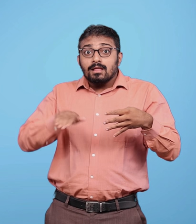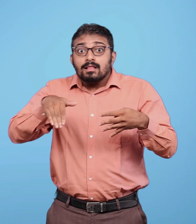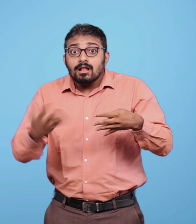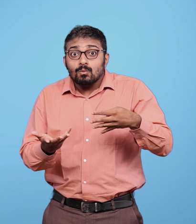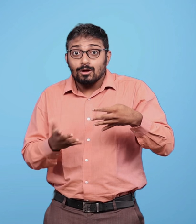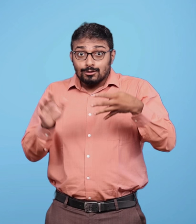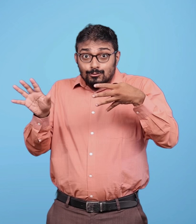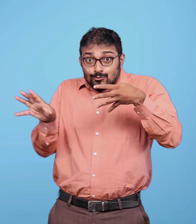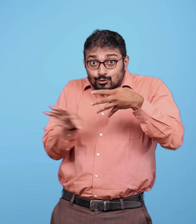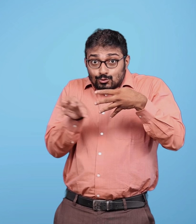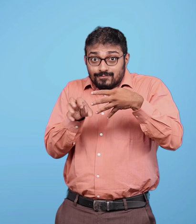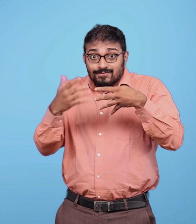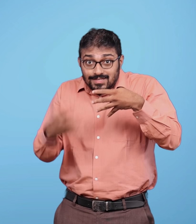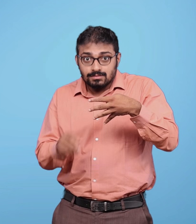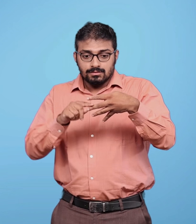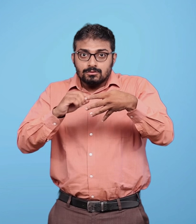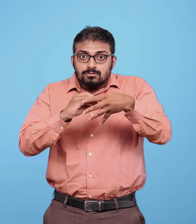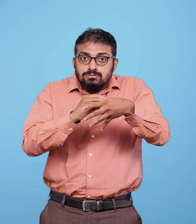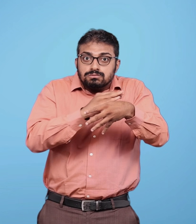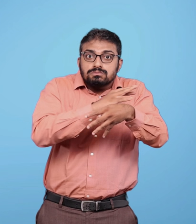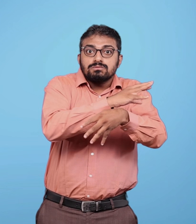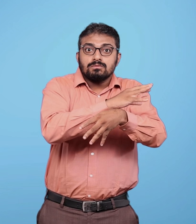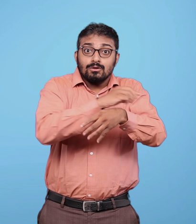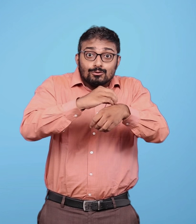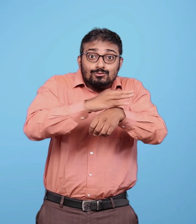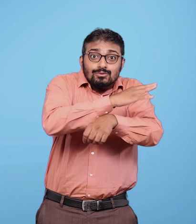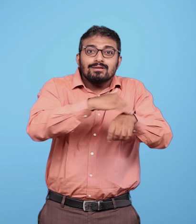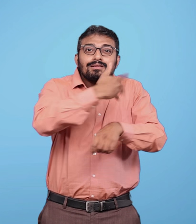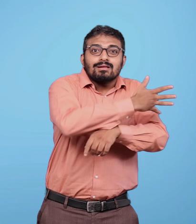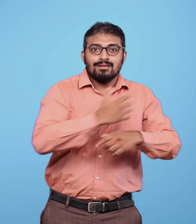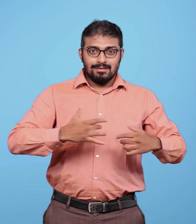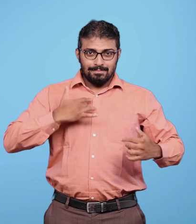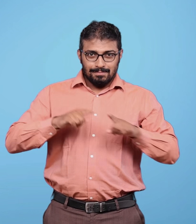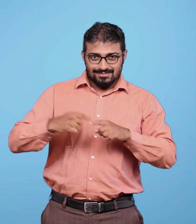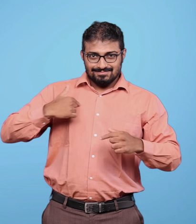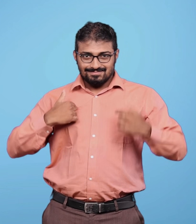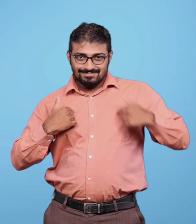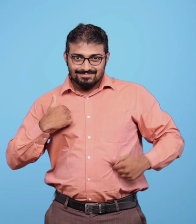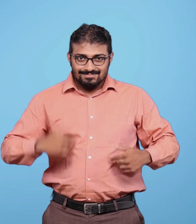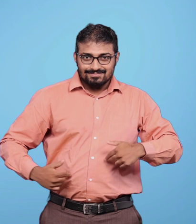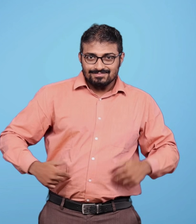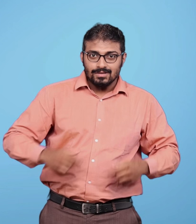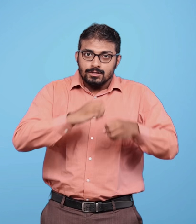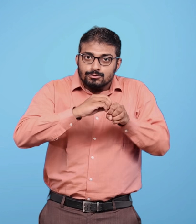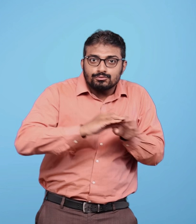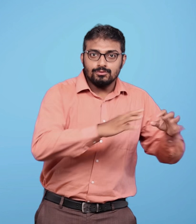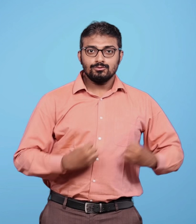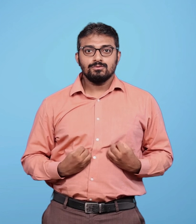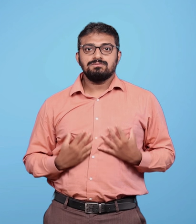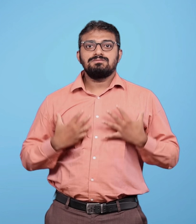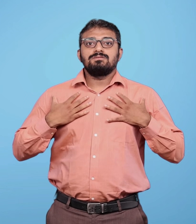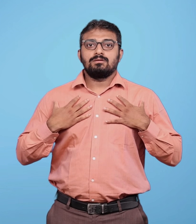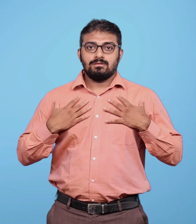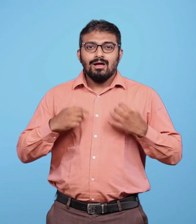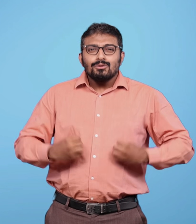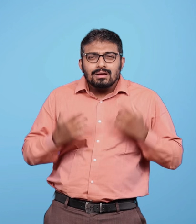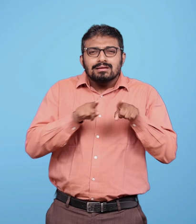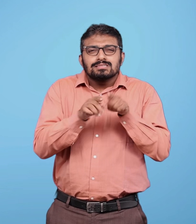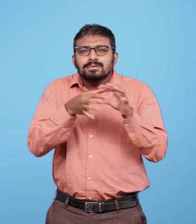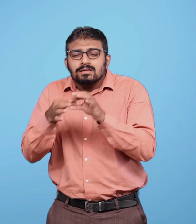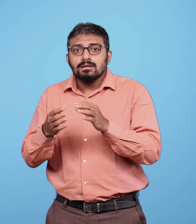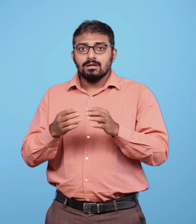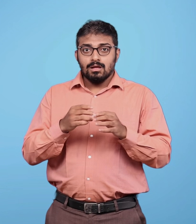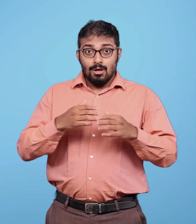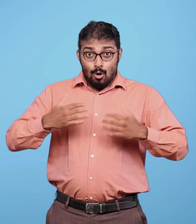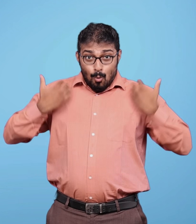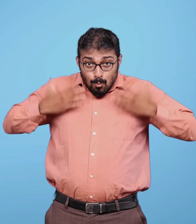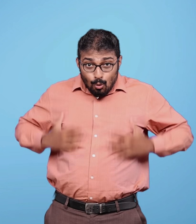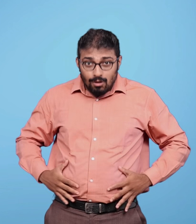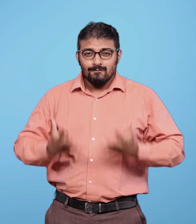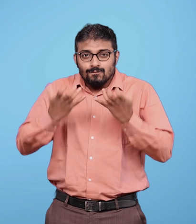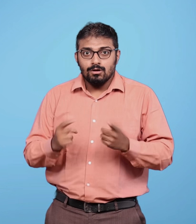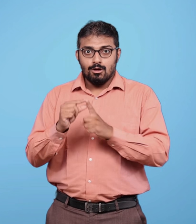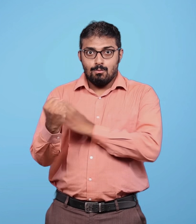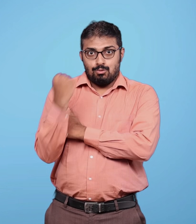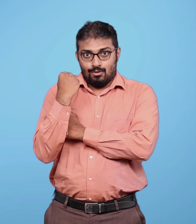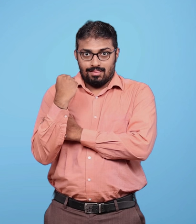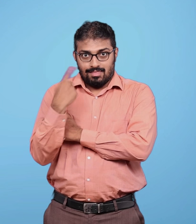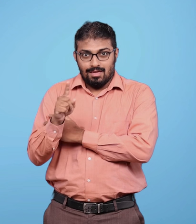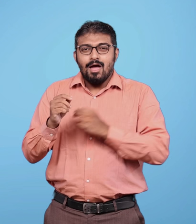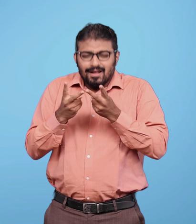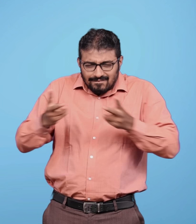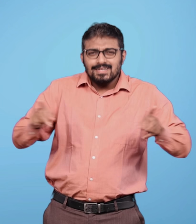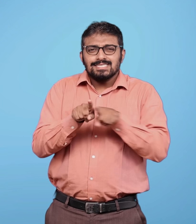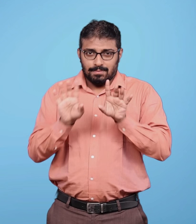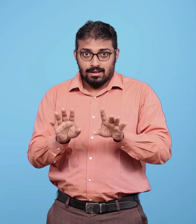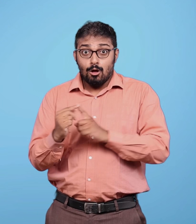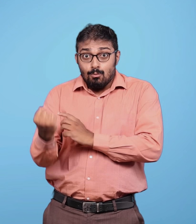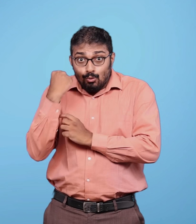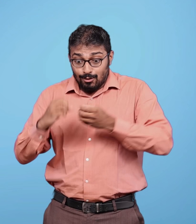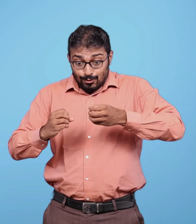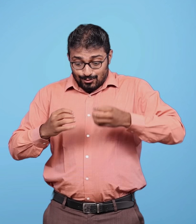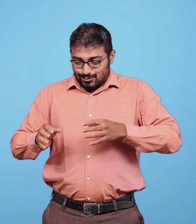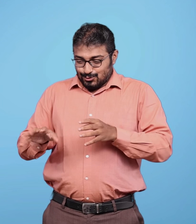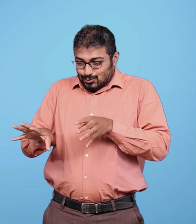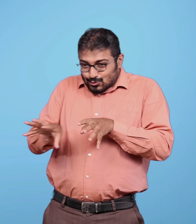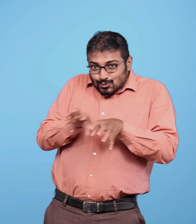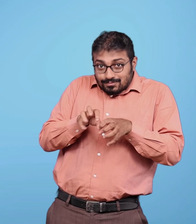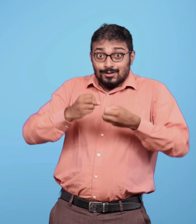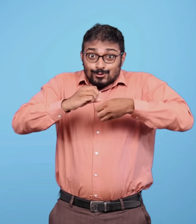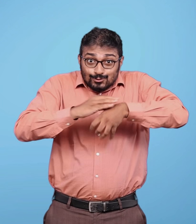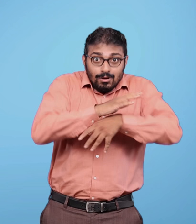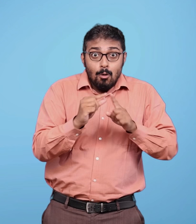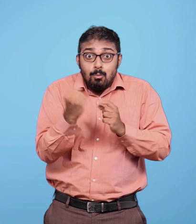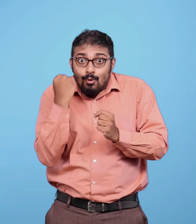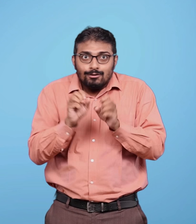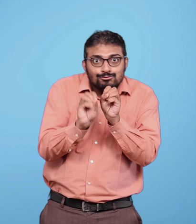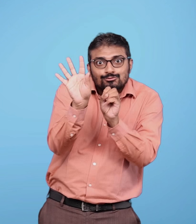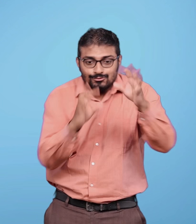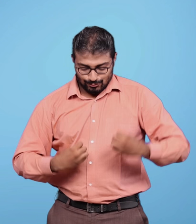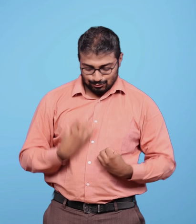The absorbed substances are transported via the blood vessels to different organs of the body where they are used to build complex substances such as the proteins required by the body. This process is called assimilation.